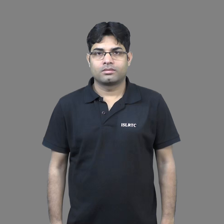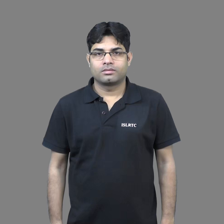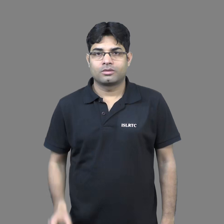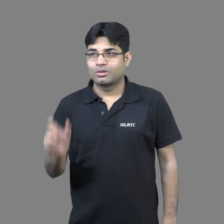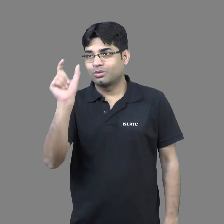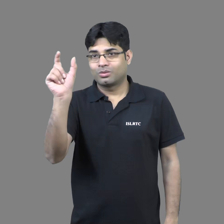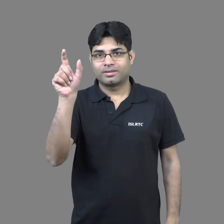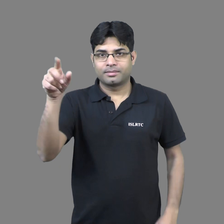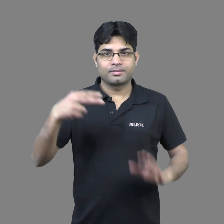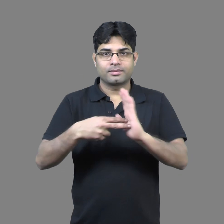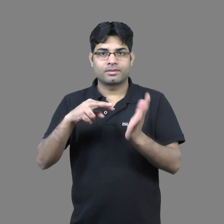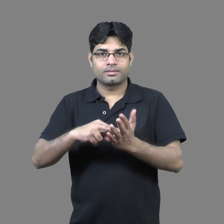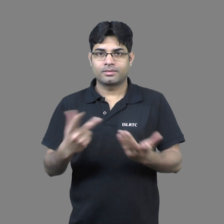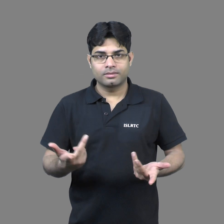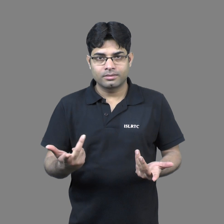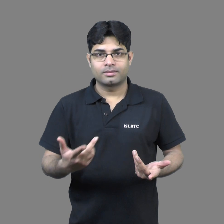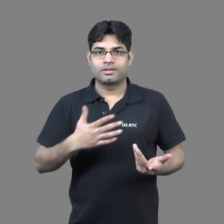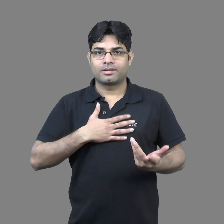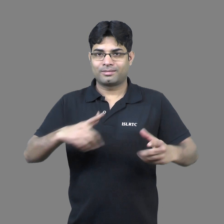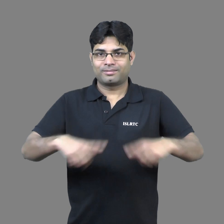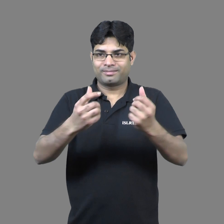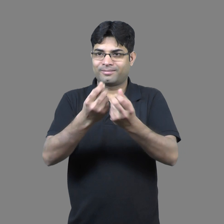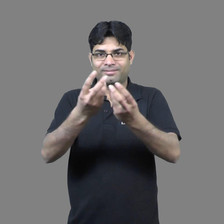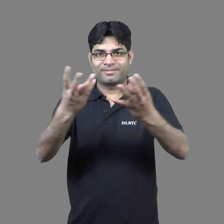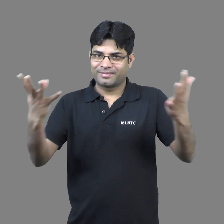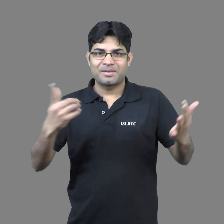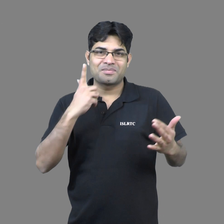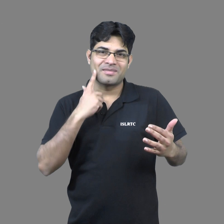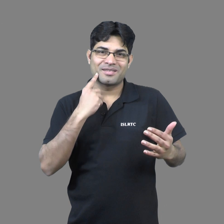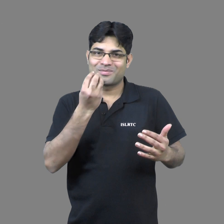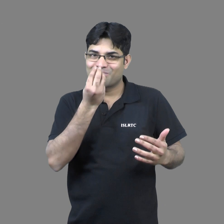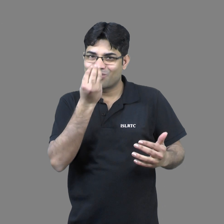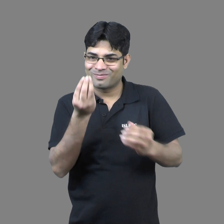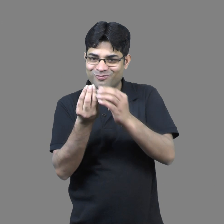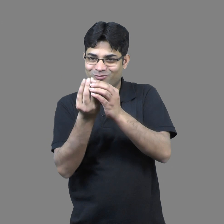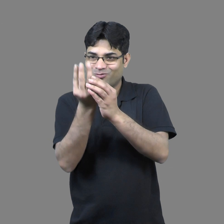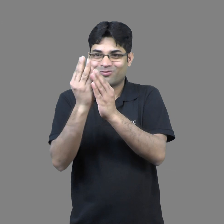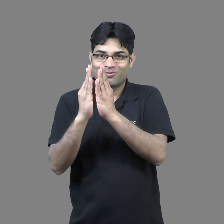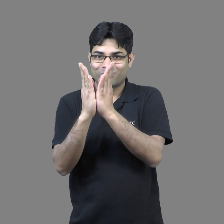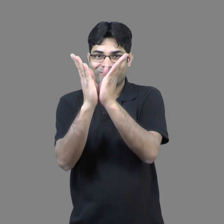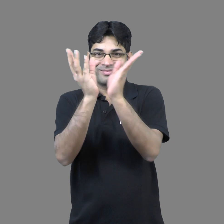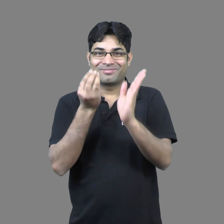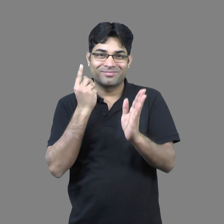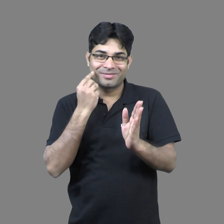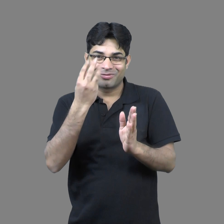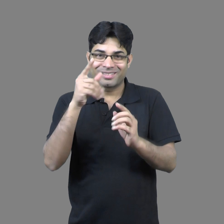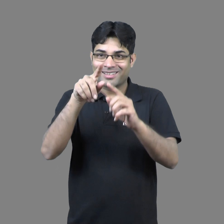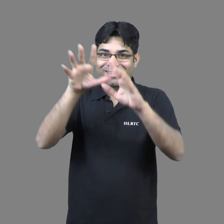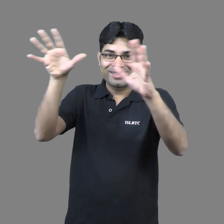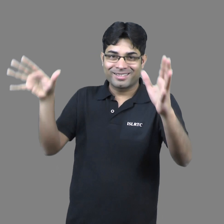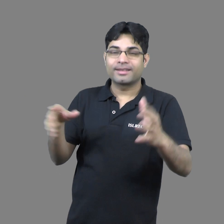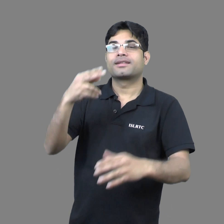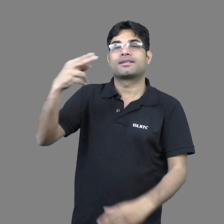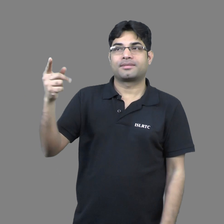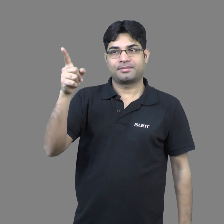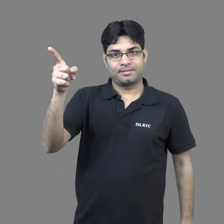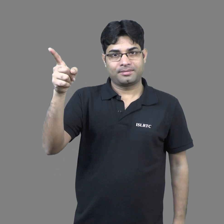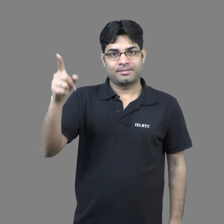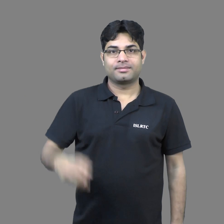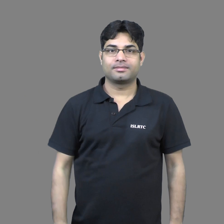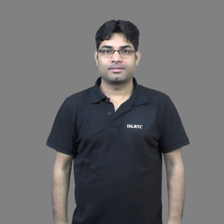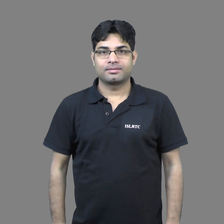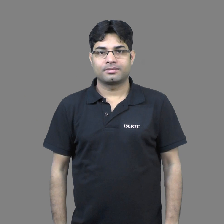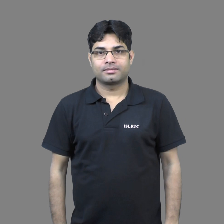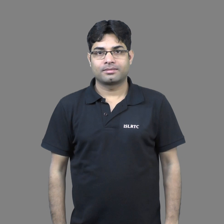Tecoma Stans